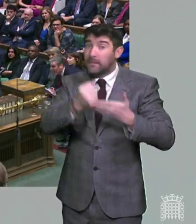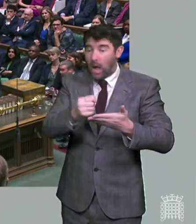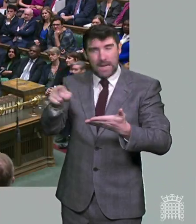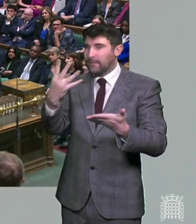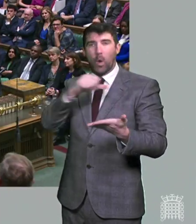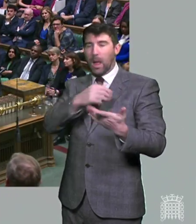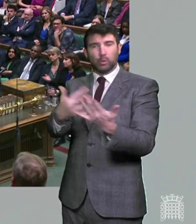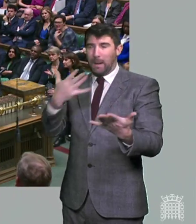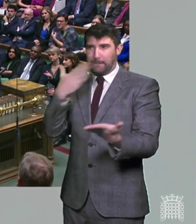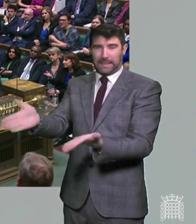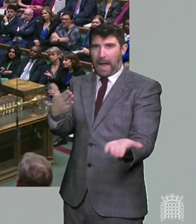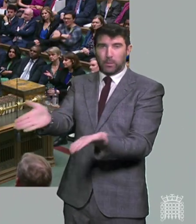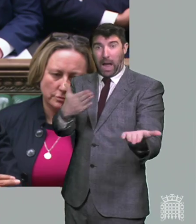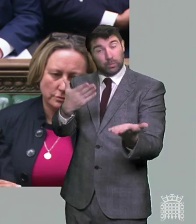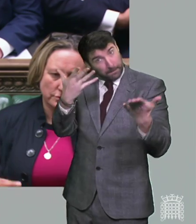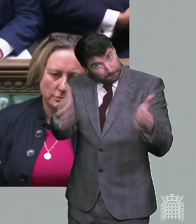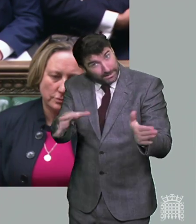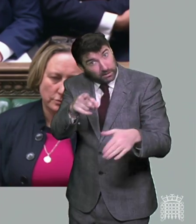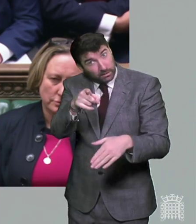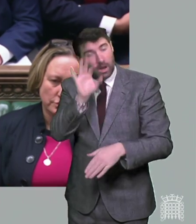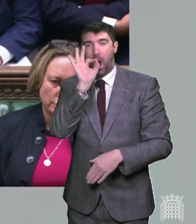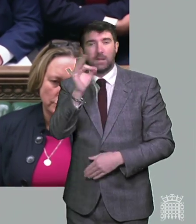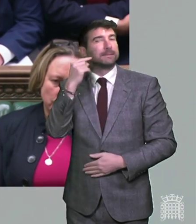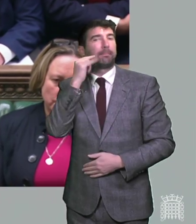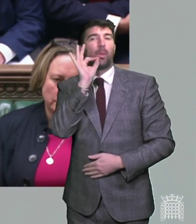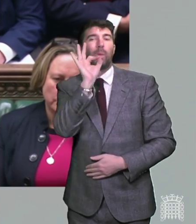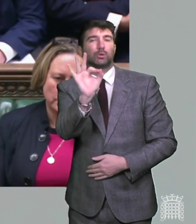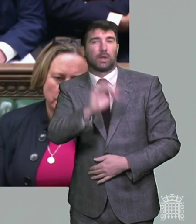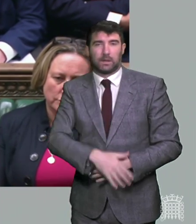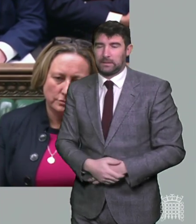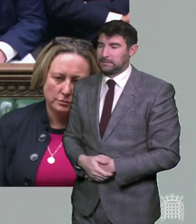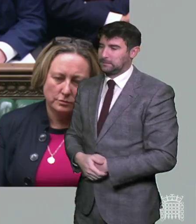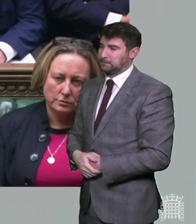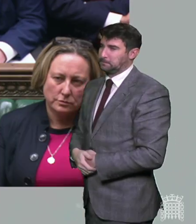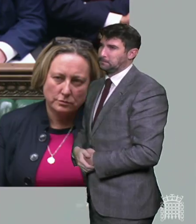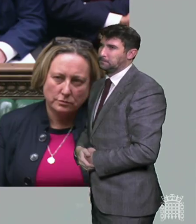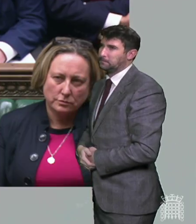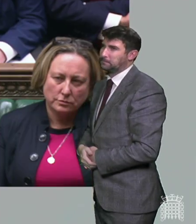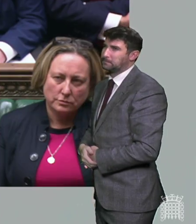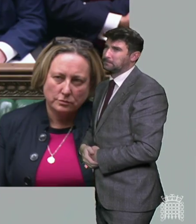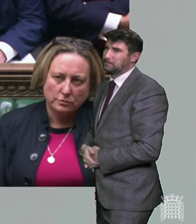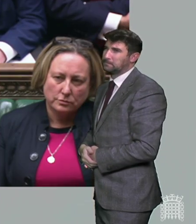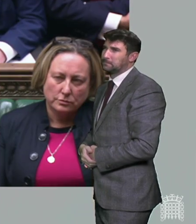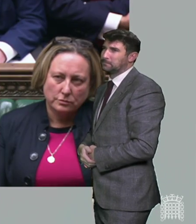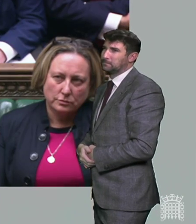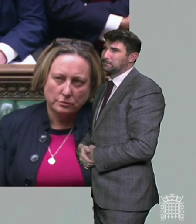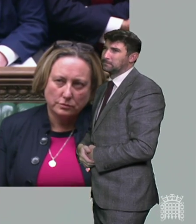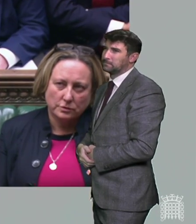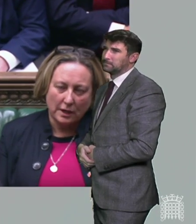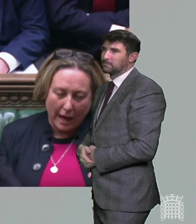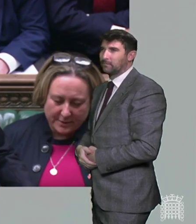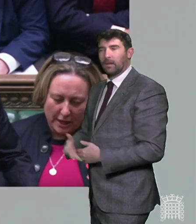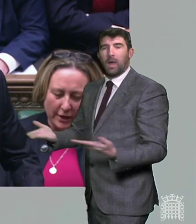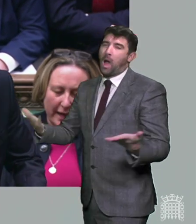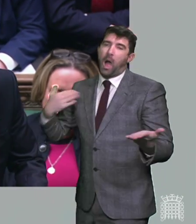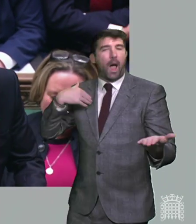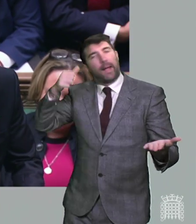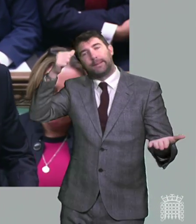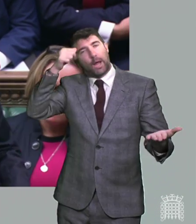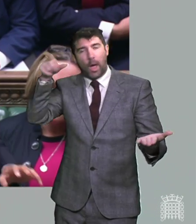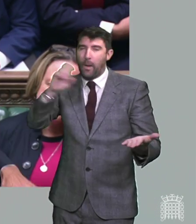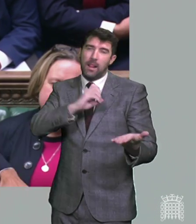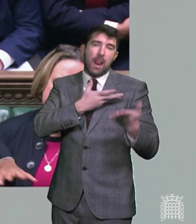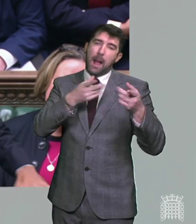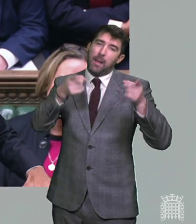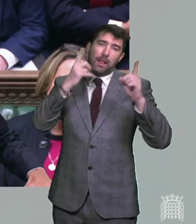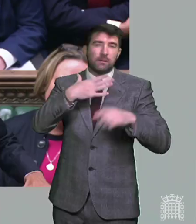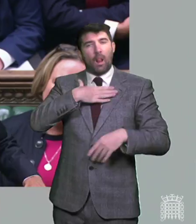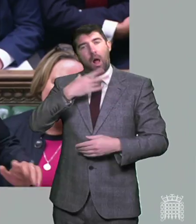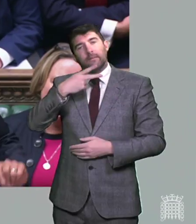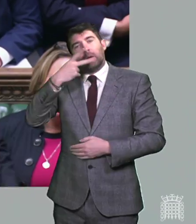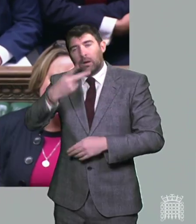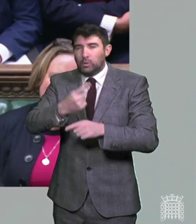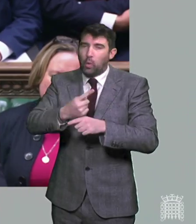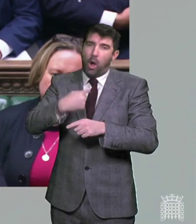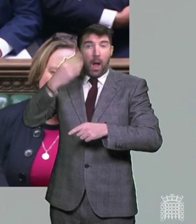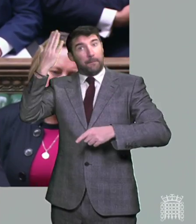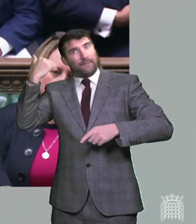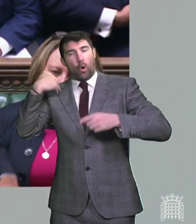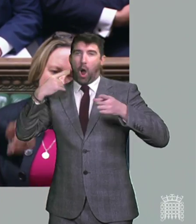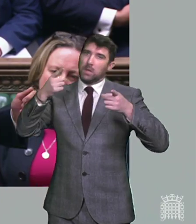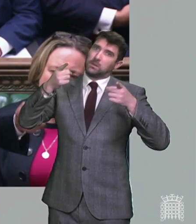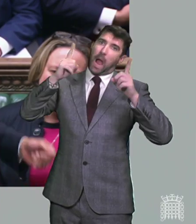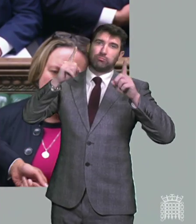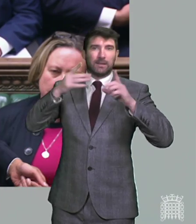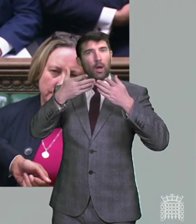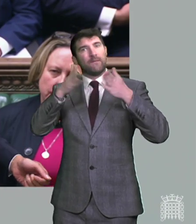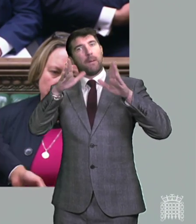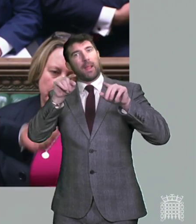The right honourable and learned Gentleman is very fond of reminding us that he used to be the Director of Public Prosecutions, so he knows the Government’s policy on commenting on legal advice.